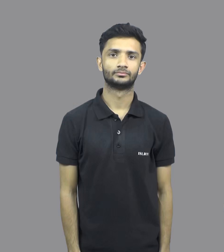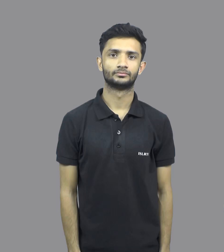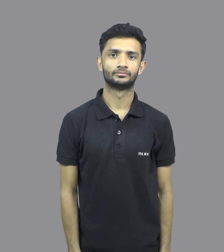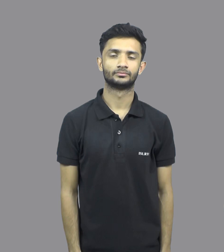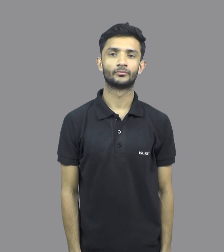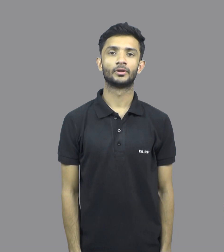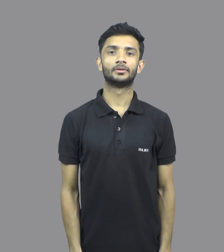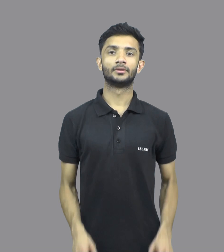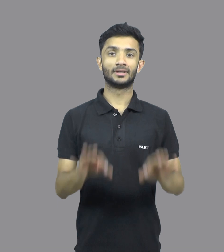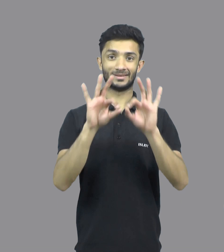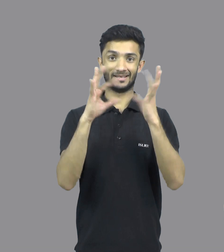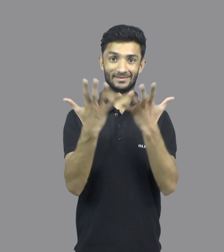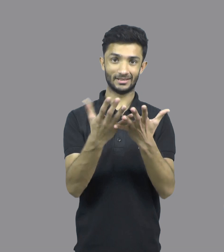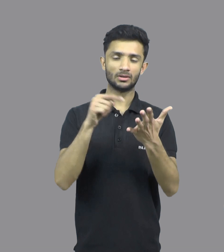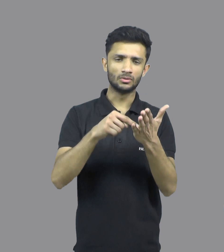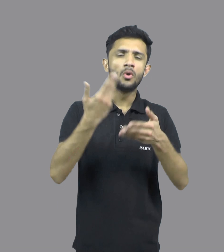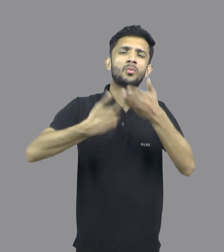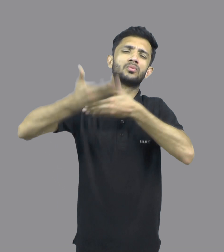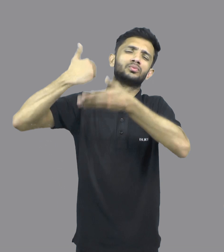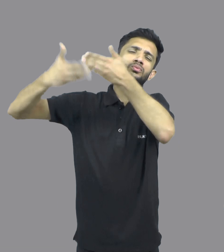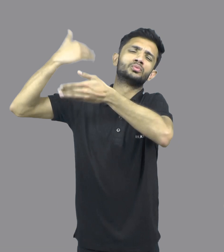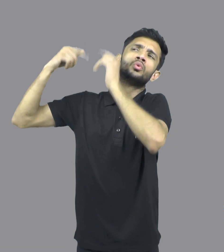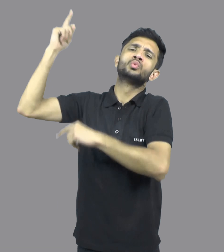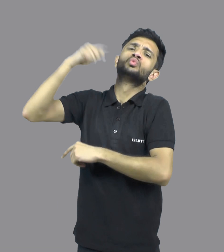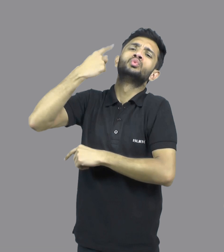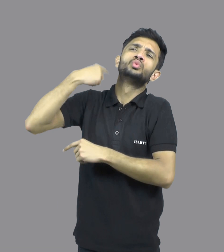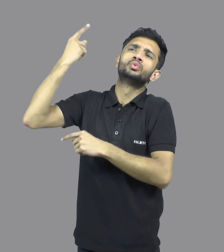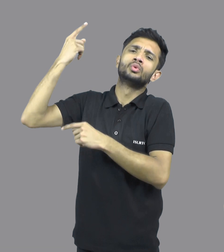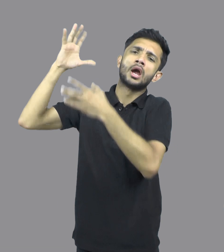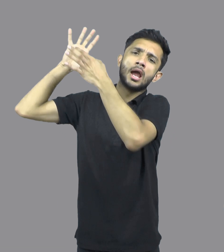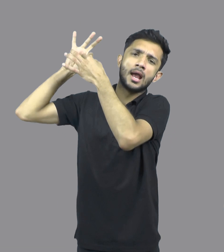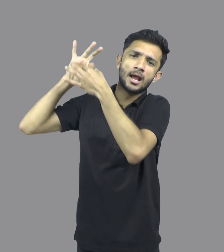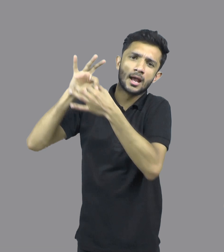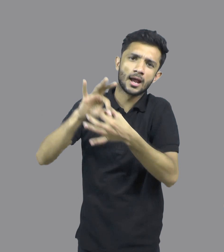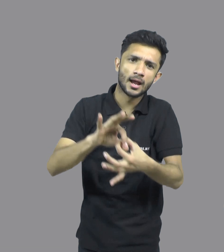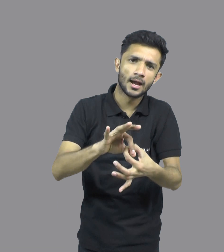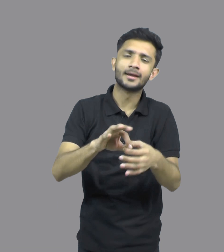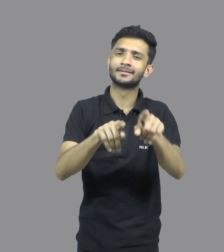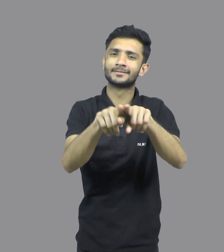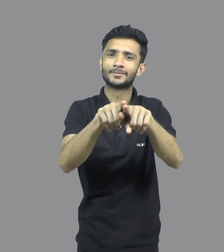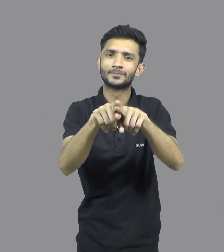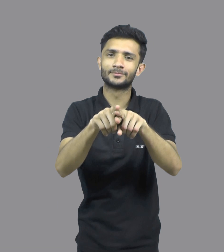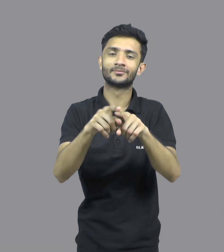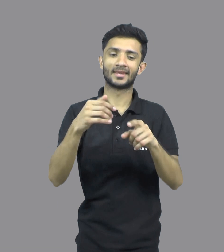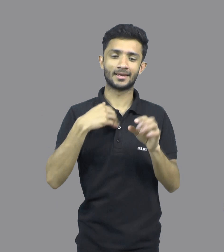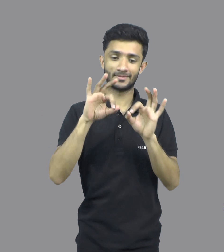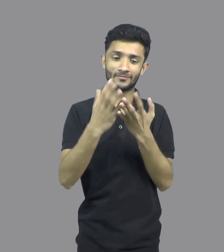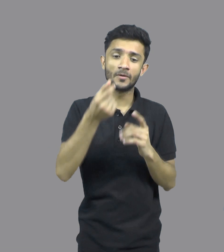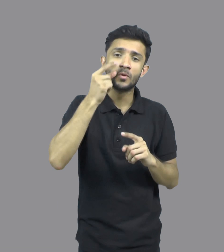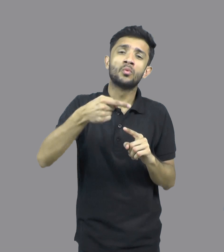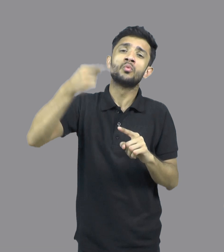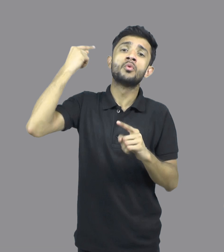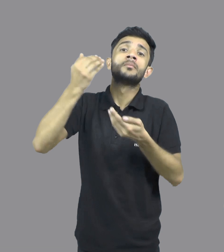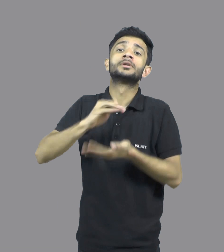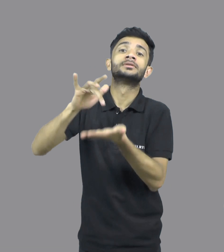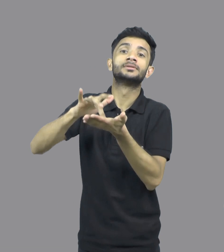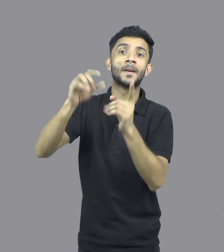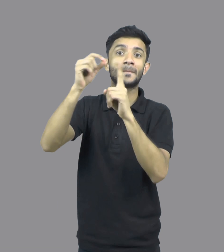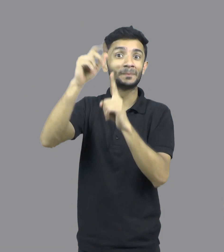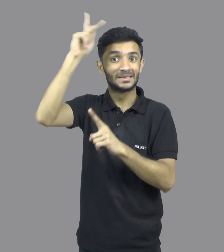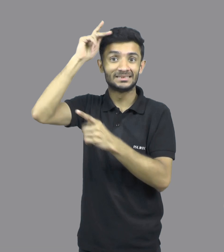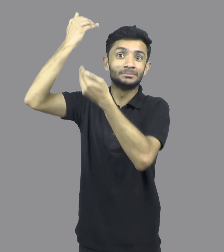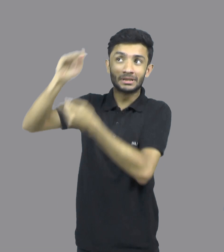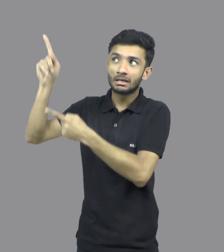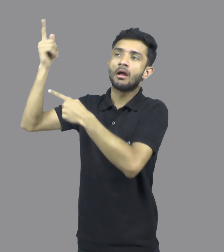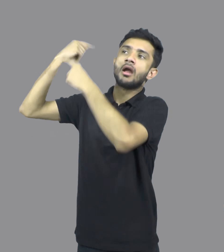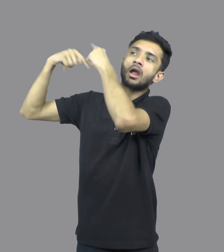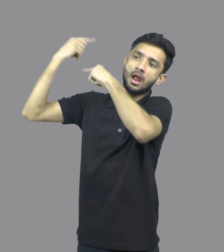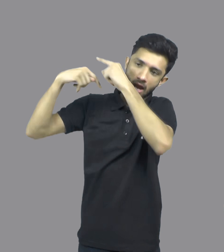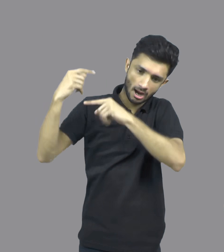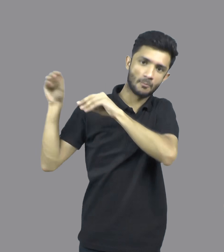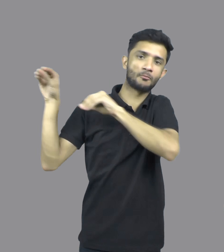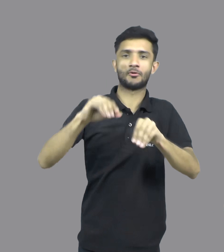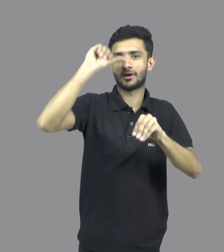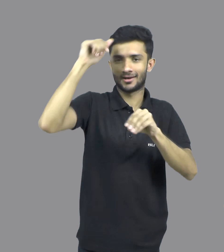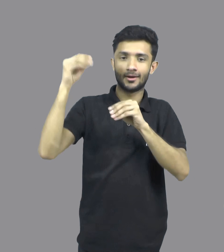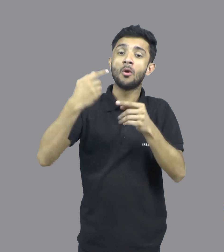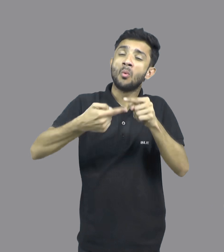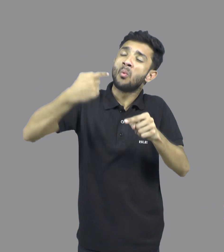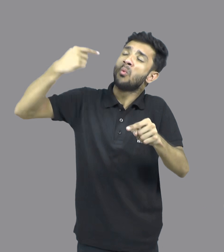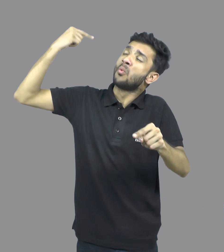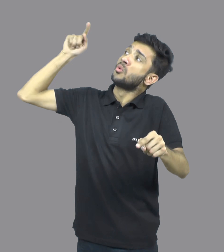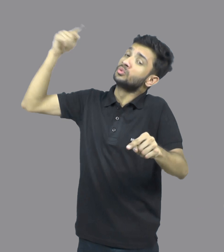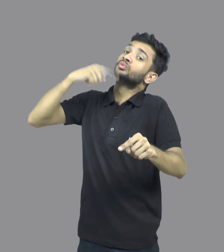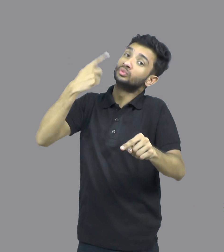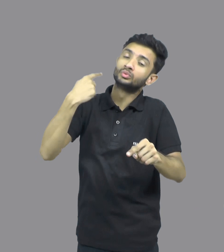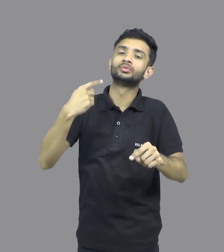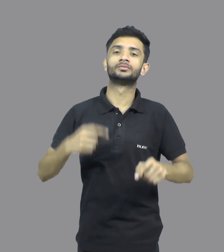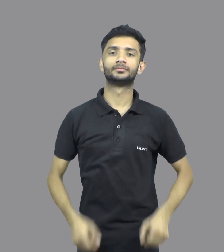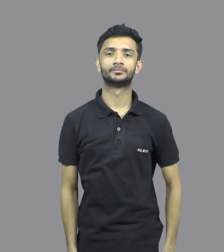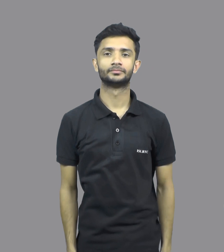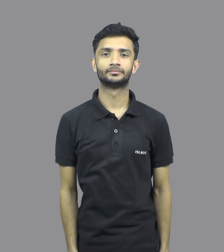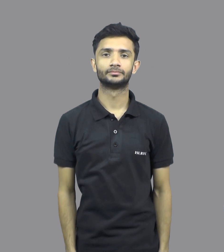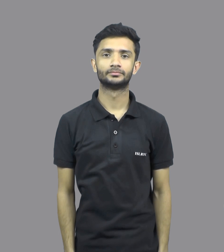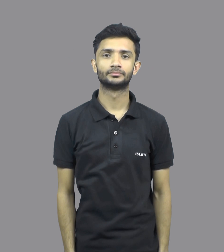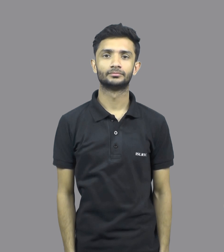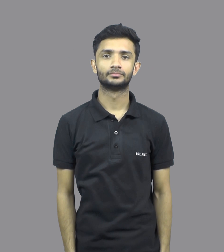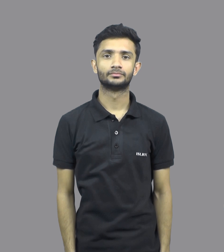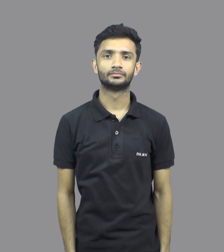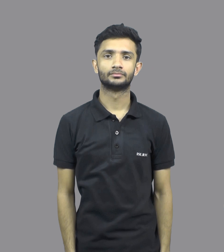Ancestor